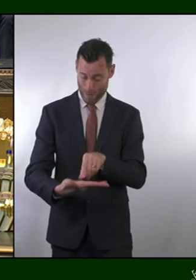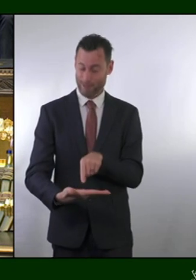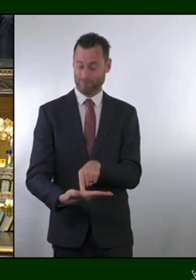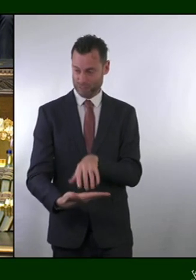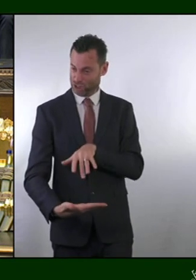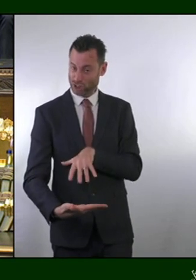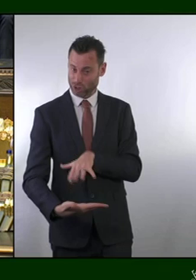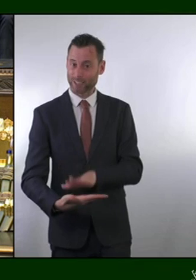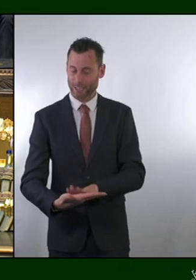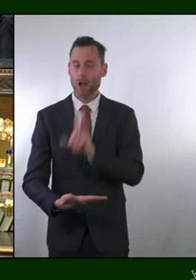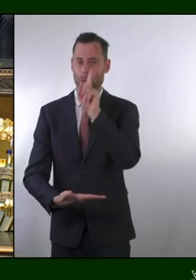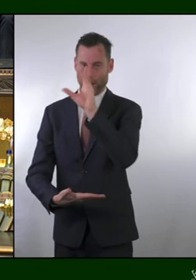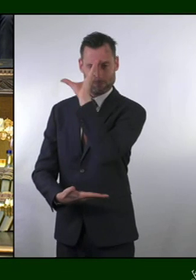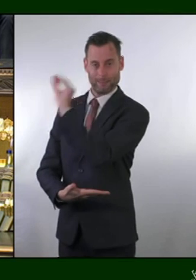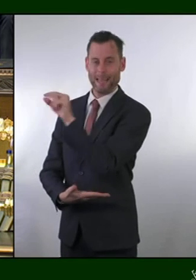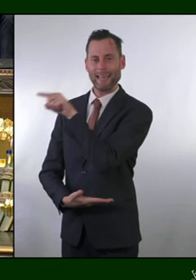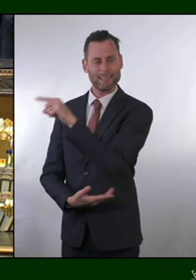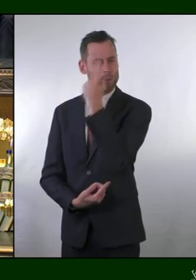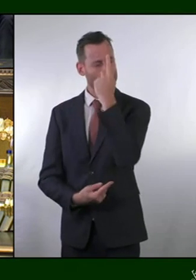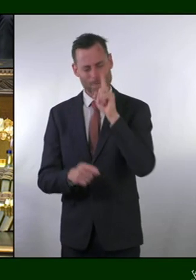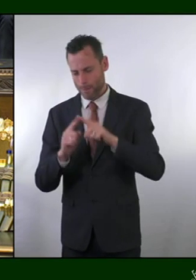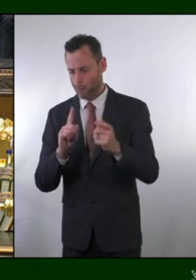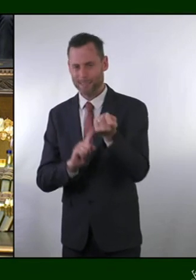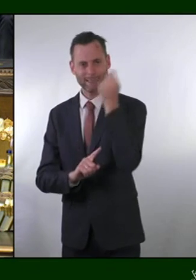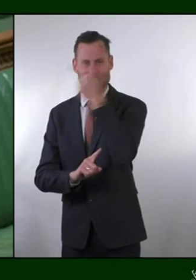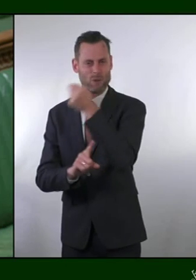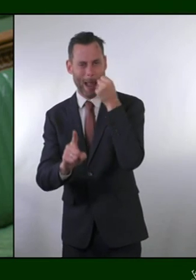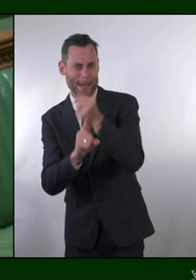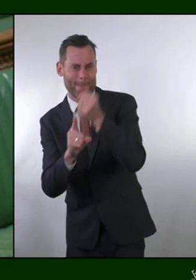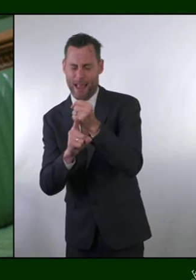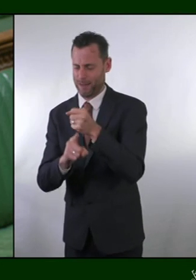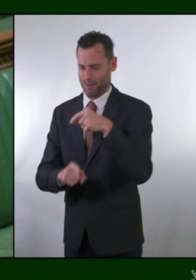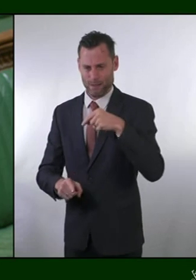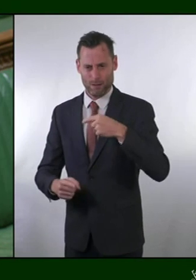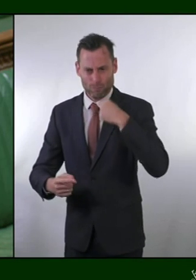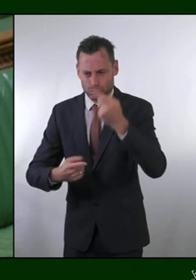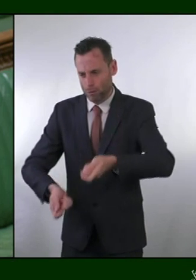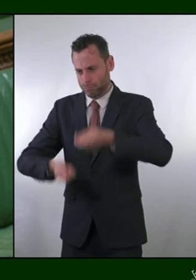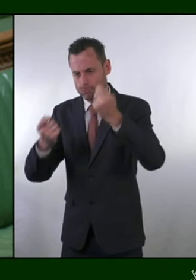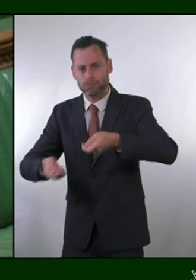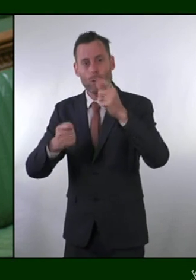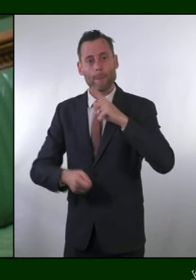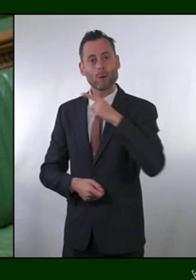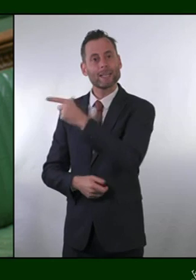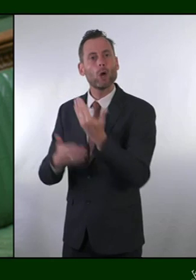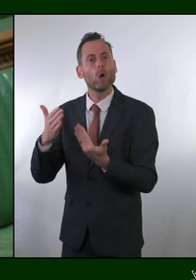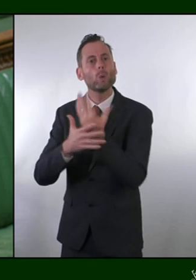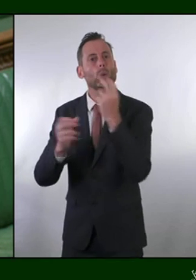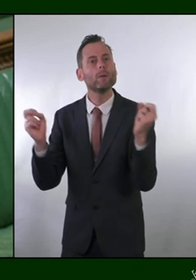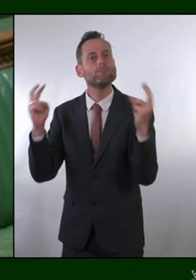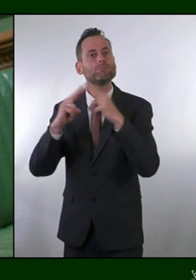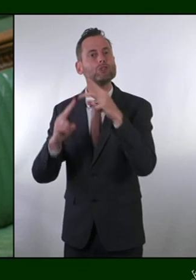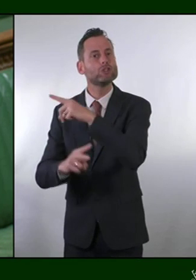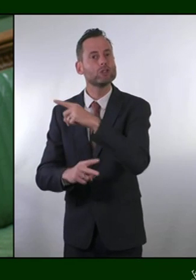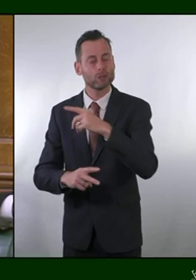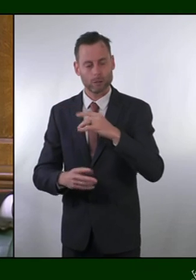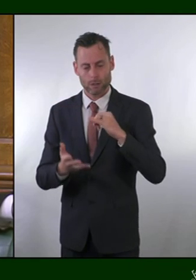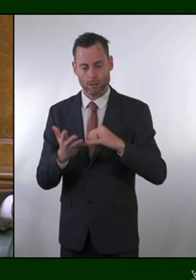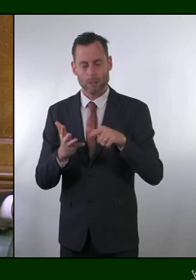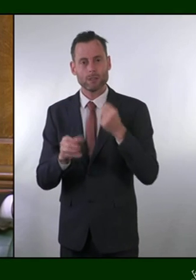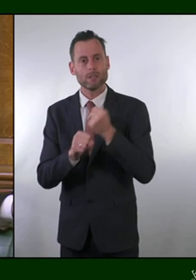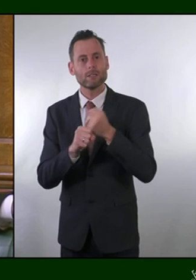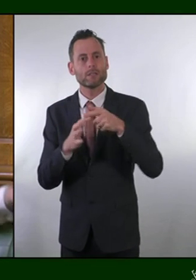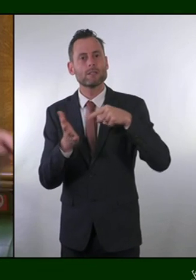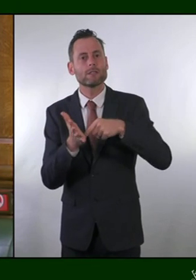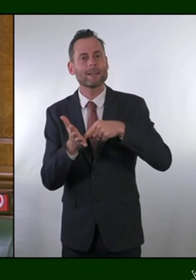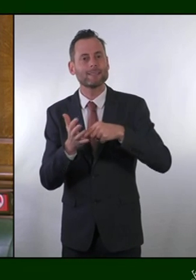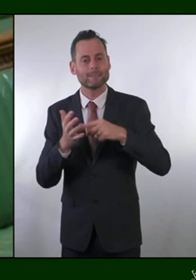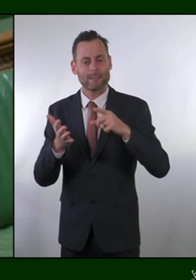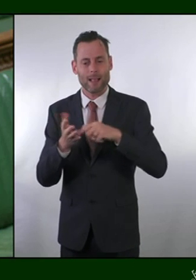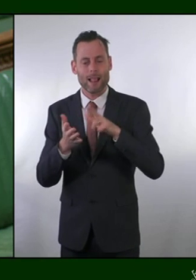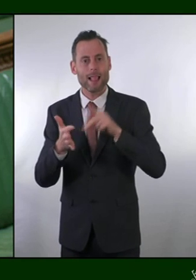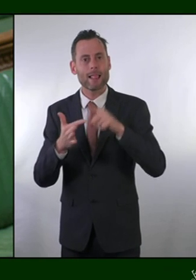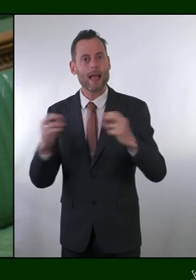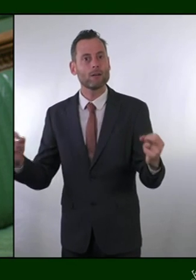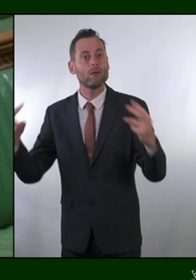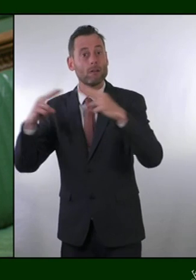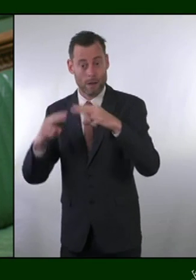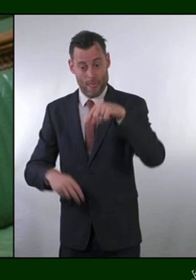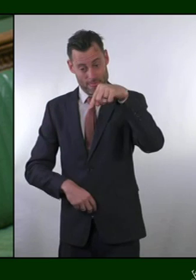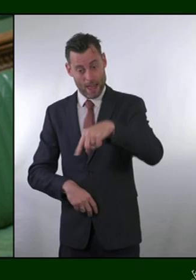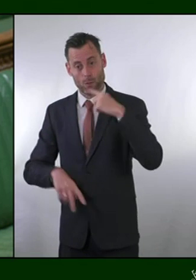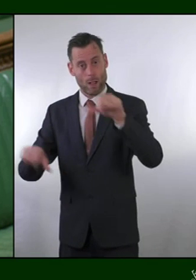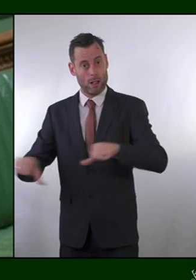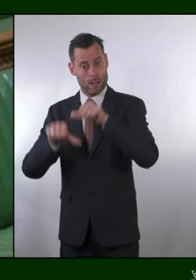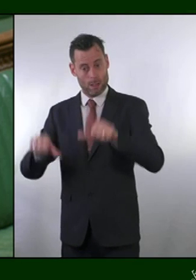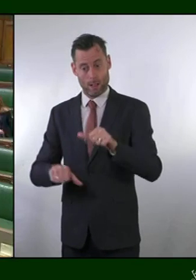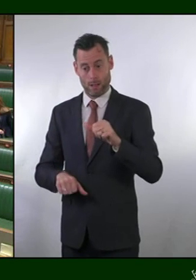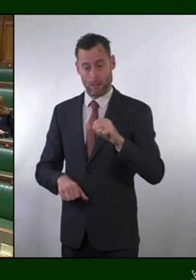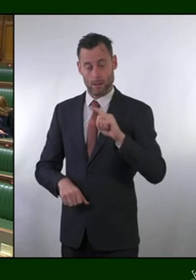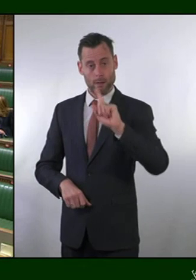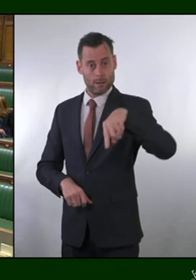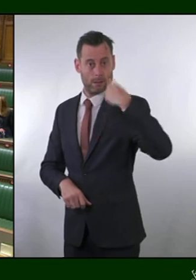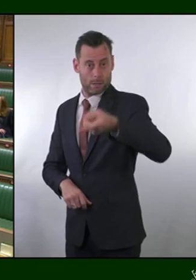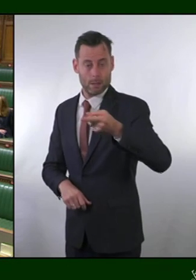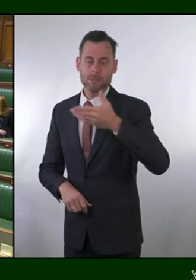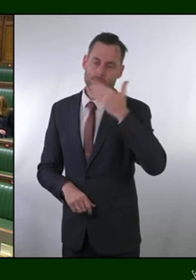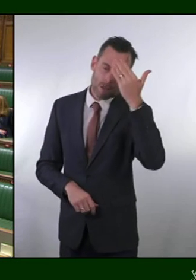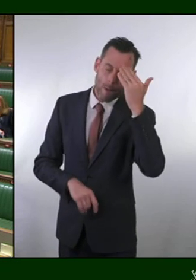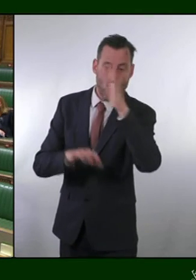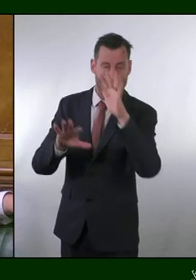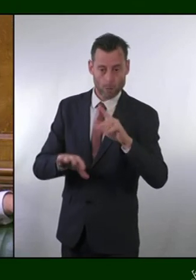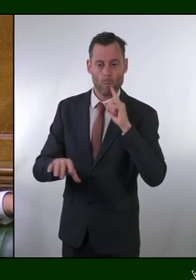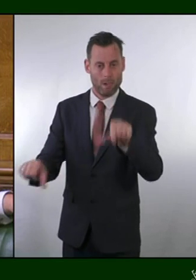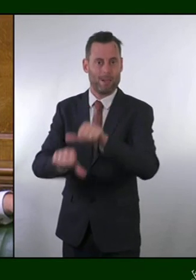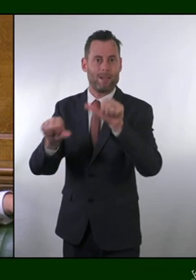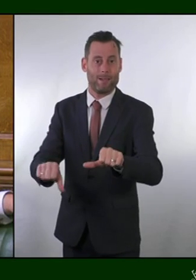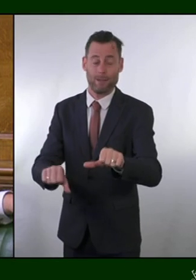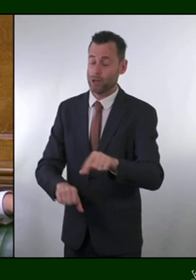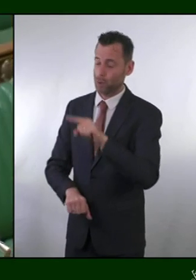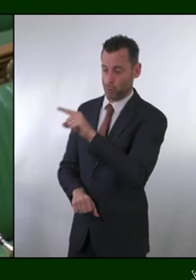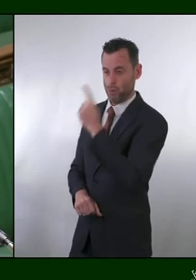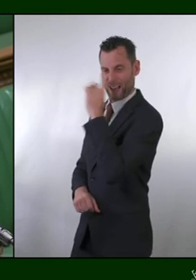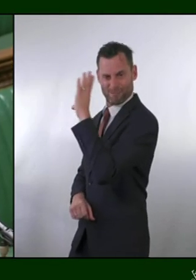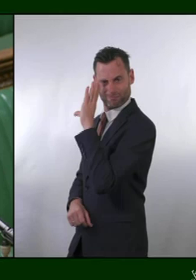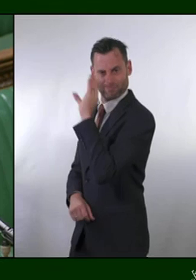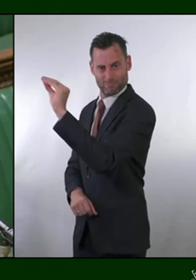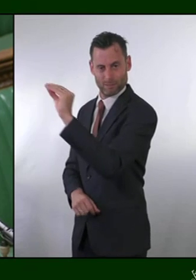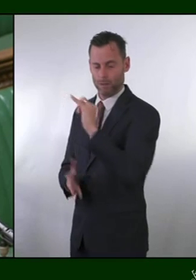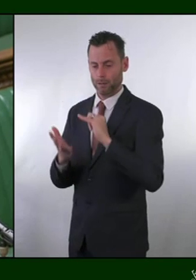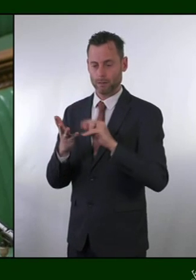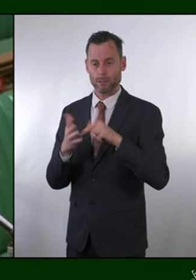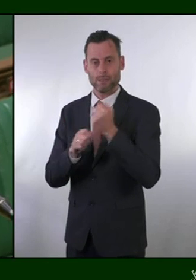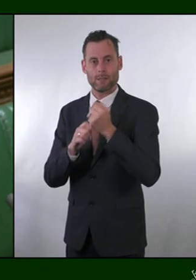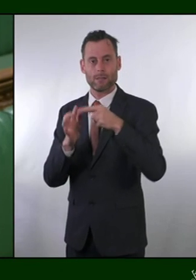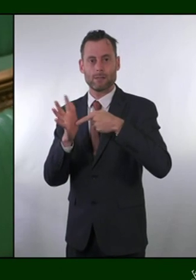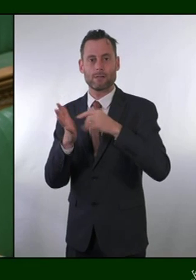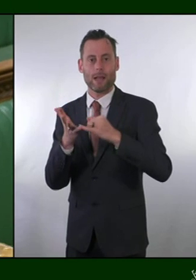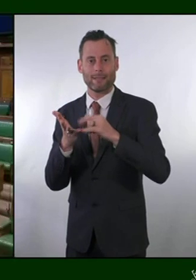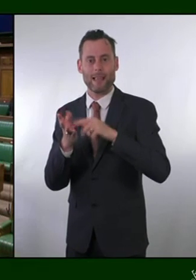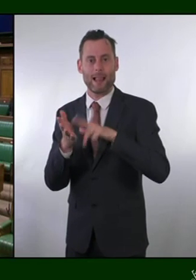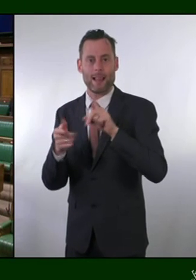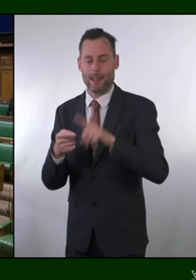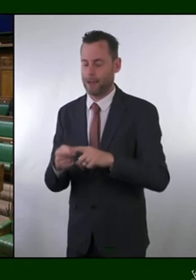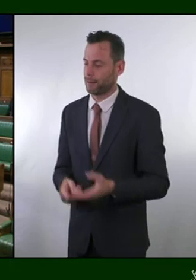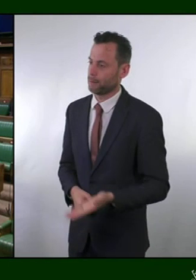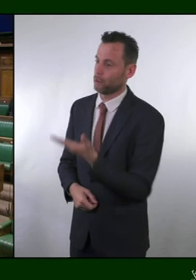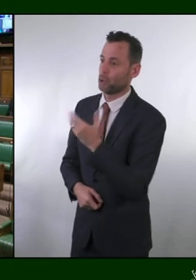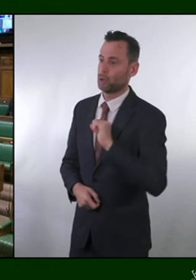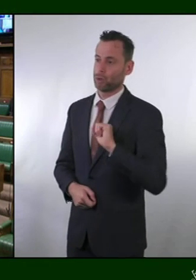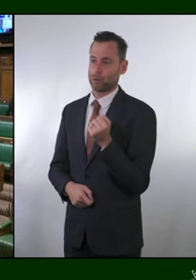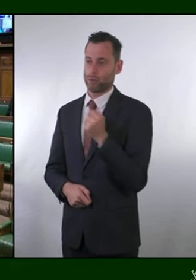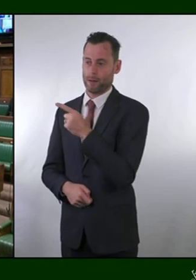Friend should know that he is one of the most successful campaigners in this House already this year, because the new bridge that he asked for at Suggitts Lane crossing is going to be completed between the summer and the autumn of next year, so he can carry that back in triumph to Suggitts Lane.